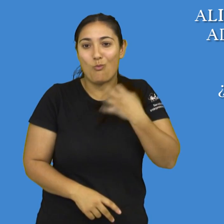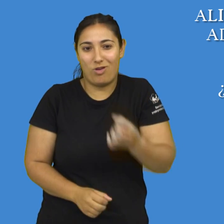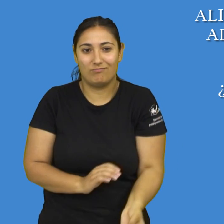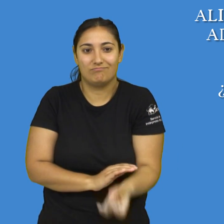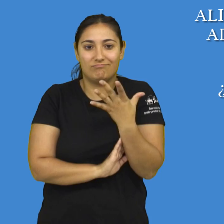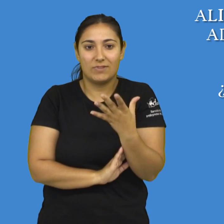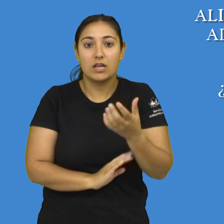crear